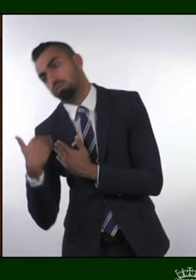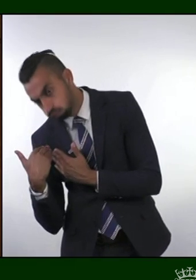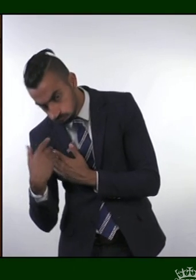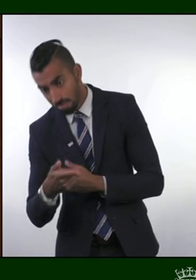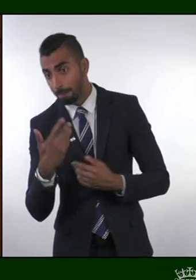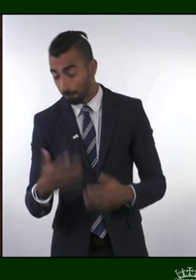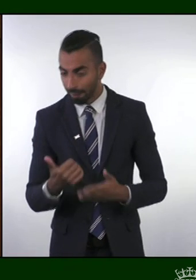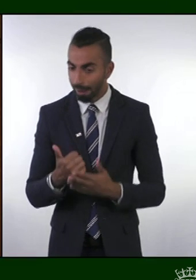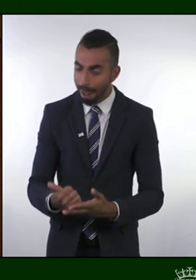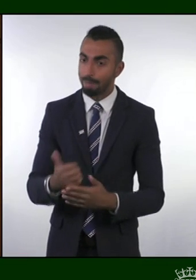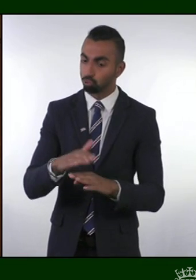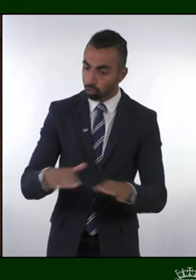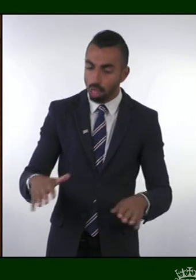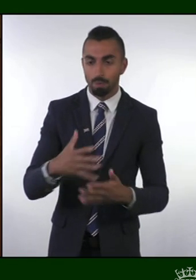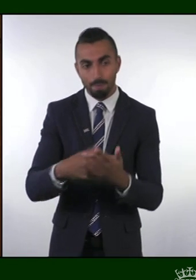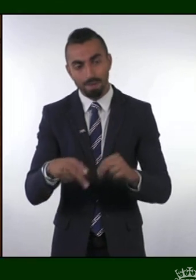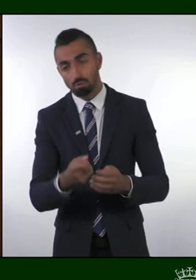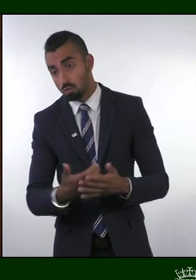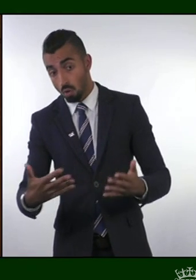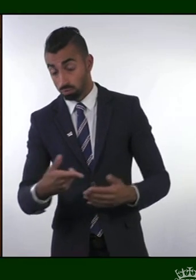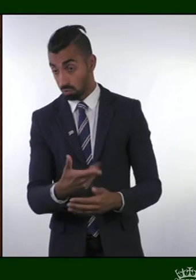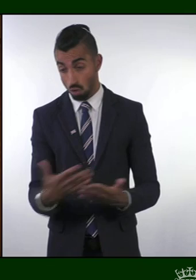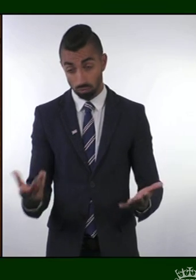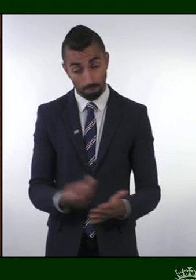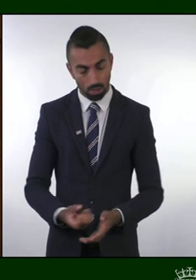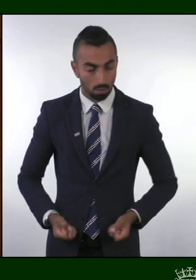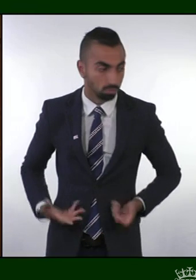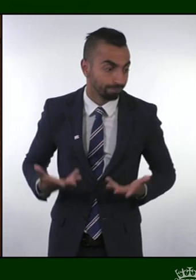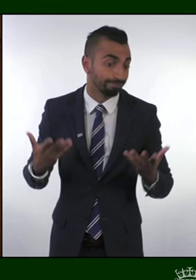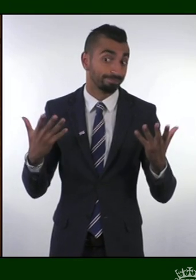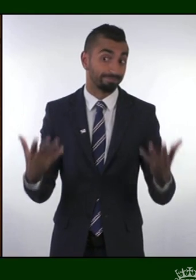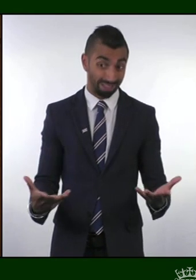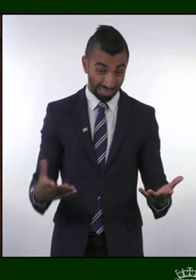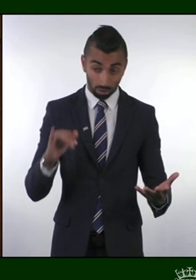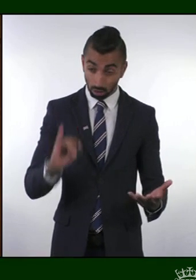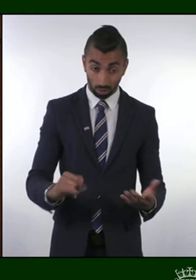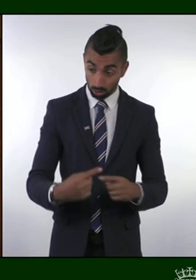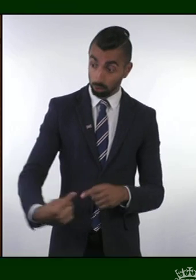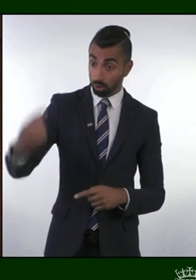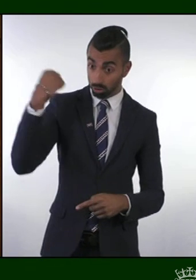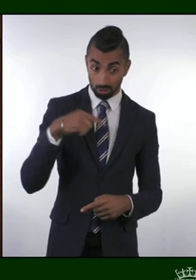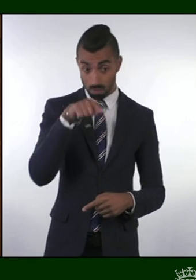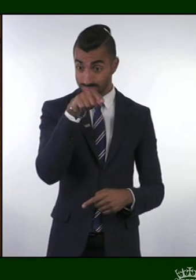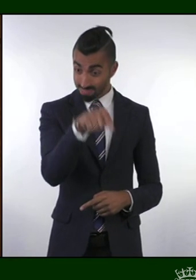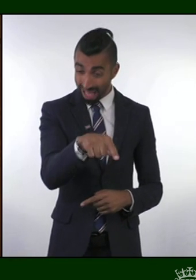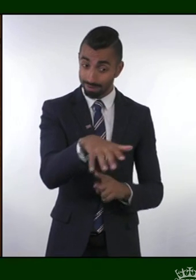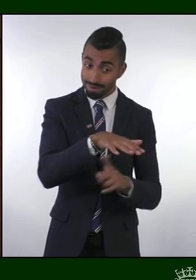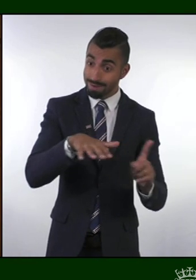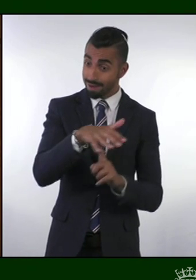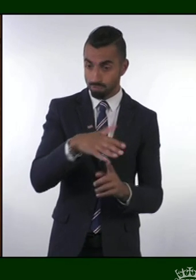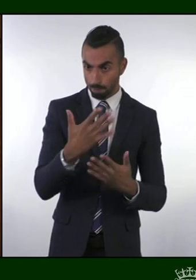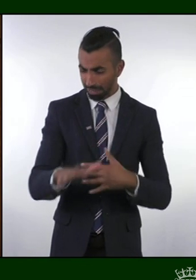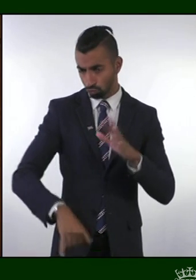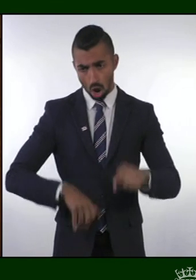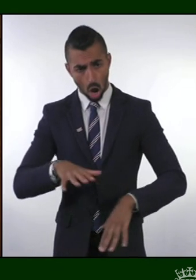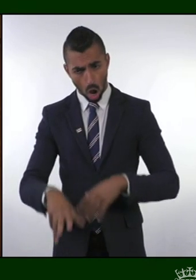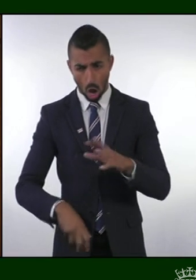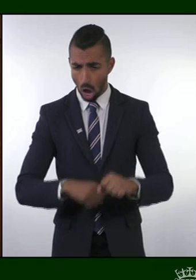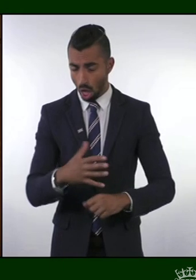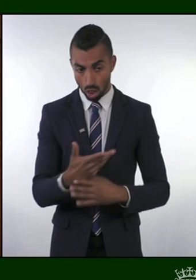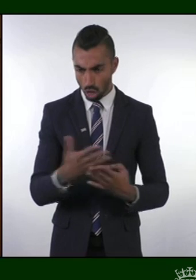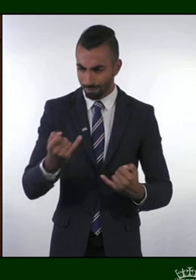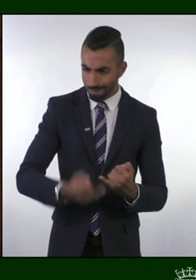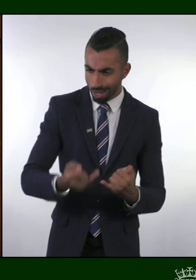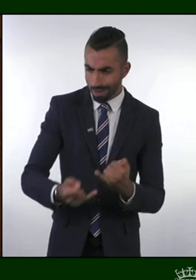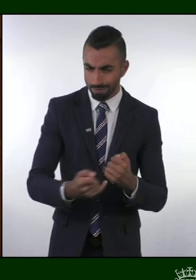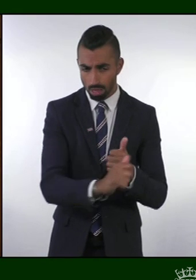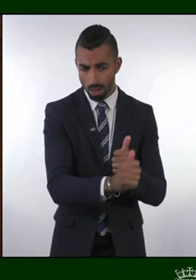That is on top of the fact that, as he and I have discussed before, this sector is struggling and has been experiencing market failure for quite a long time.